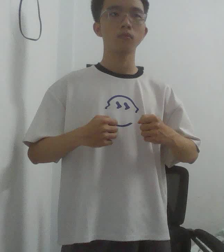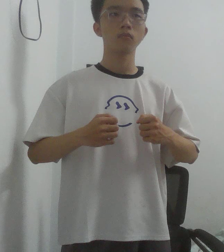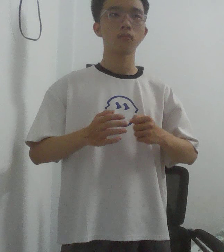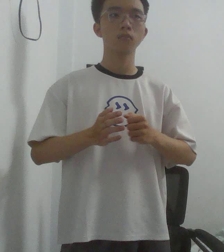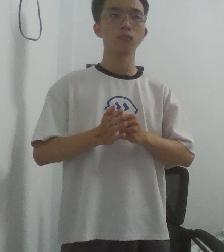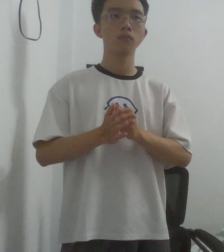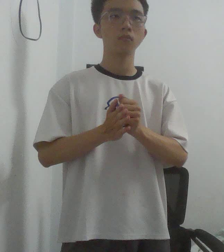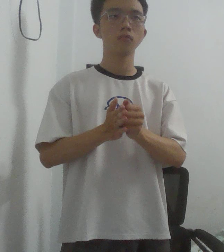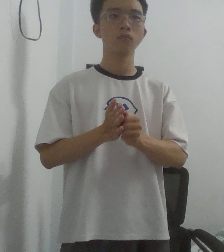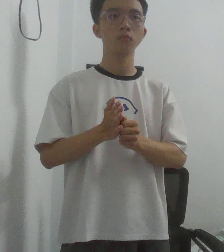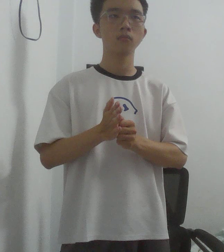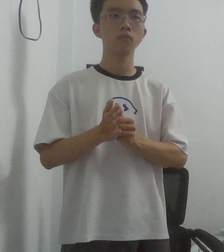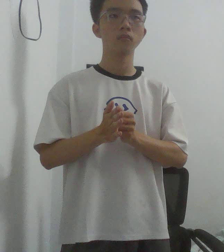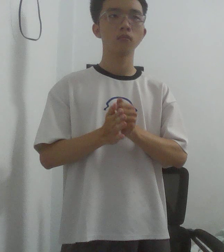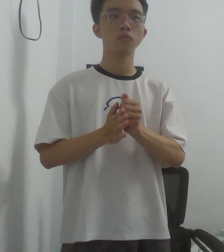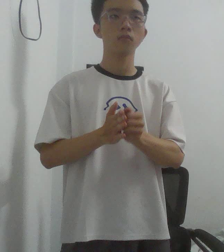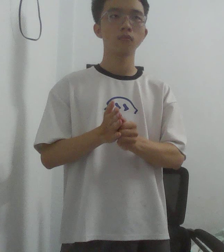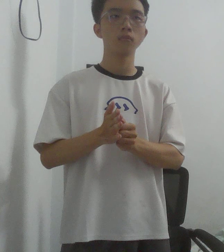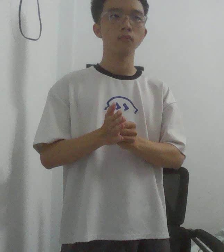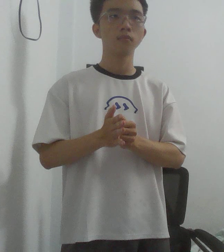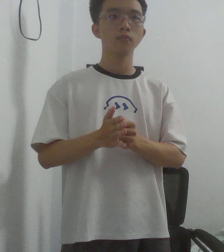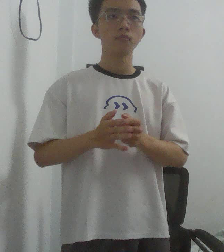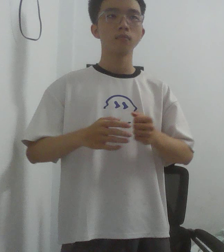thang